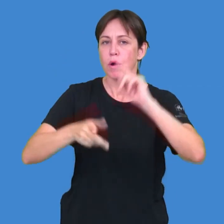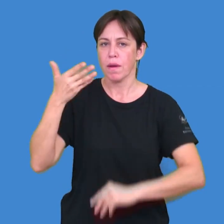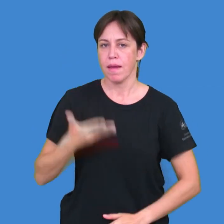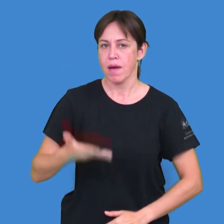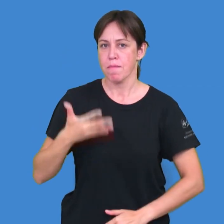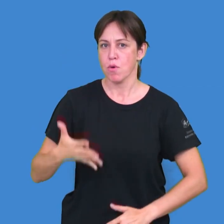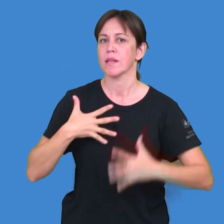importar